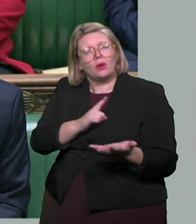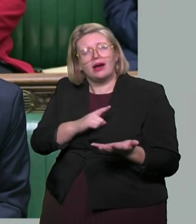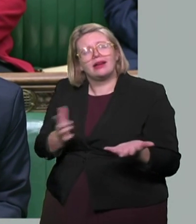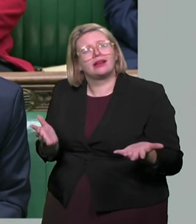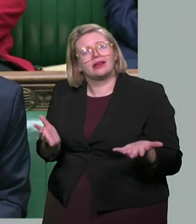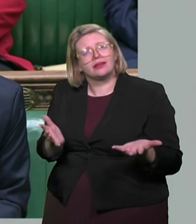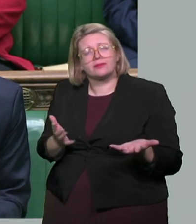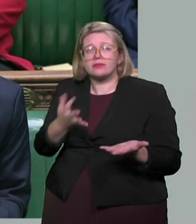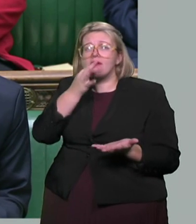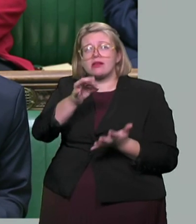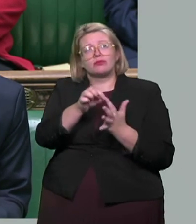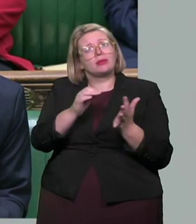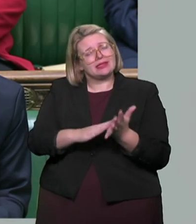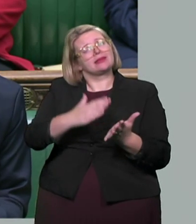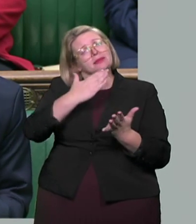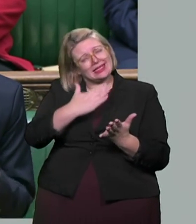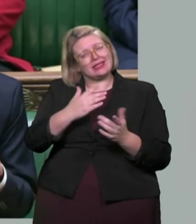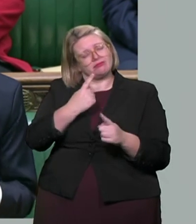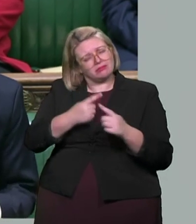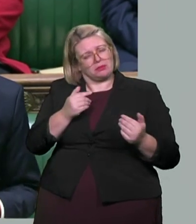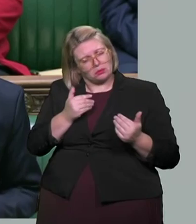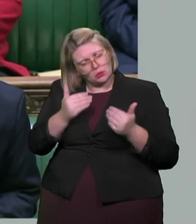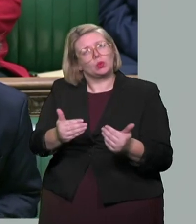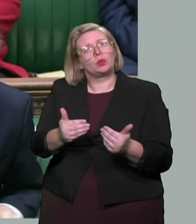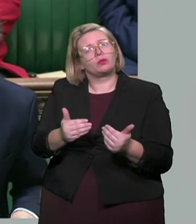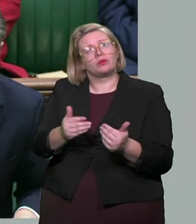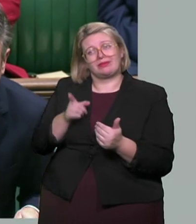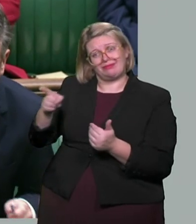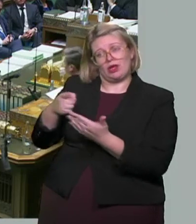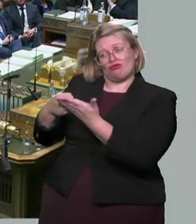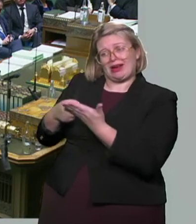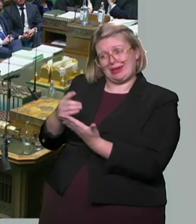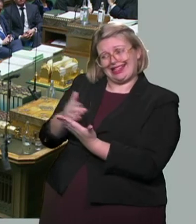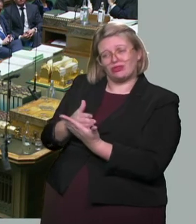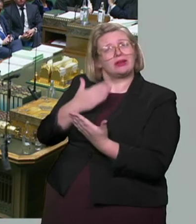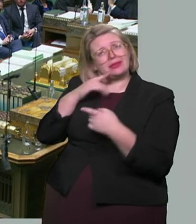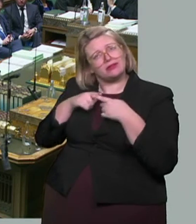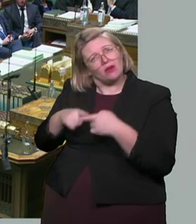Will the Prime Minister now commit to act swiftly on the commission’s recommendations?